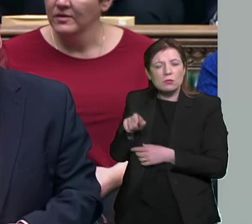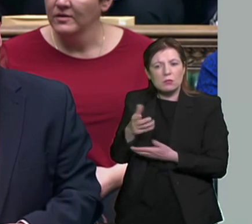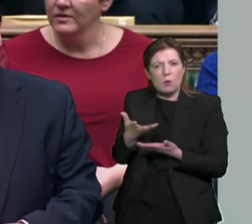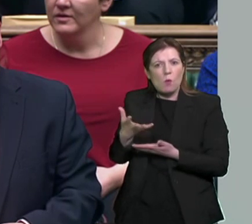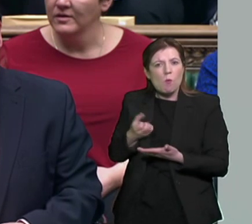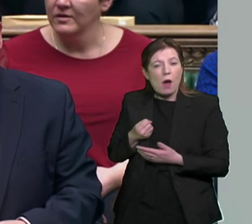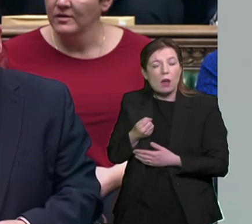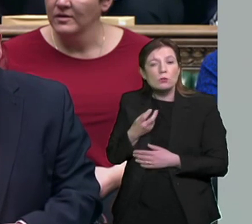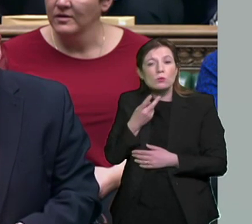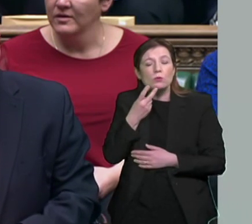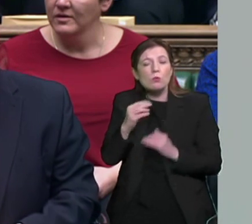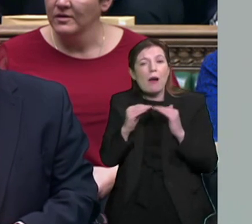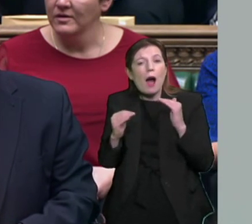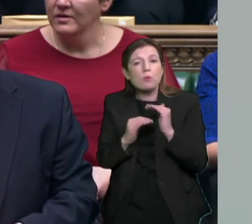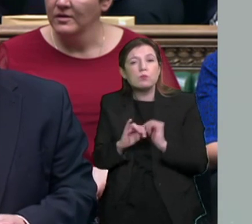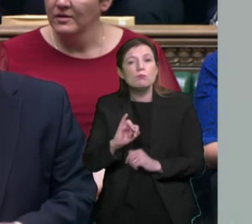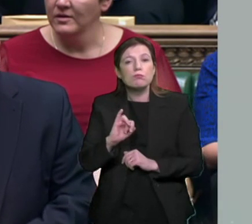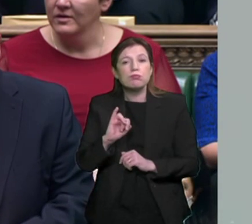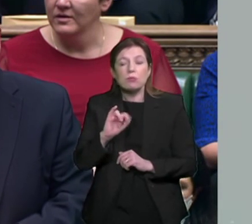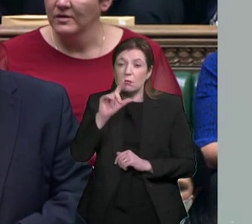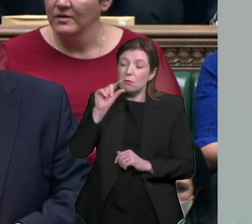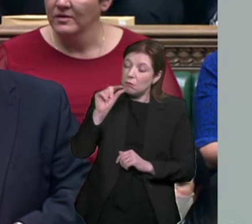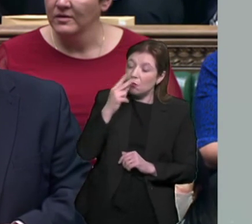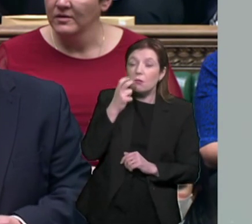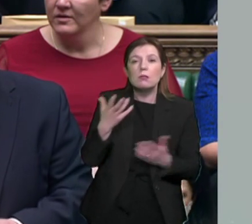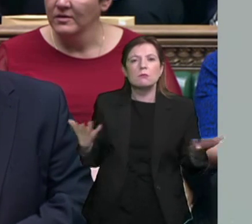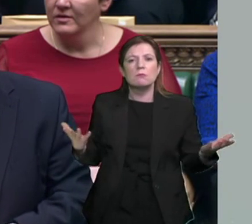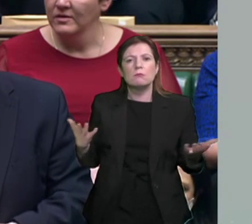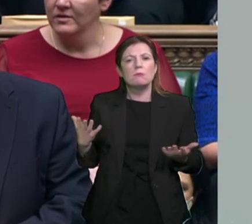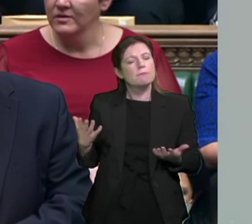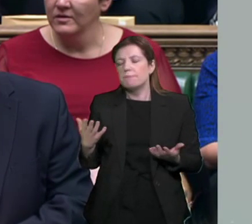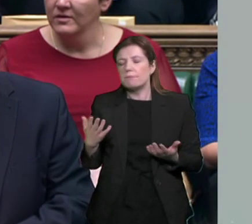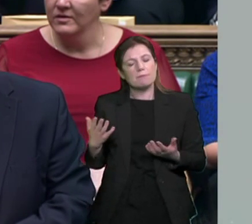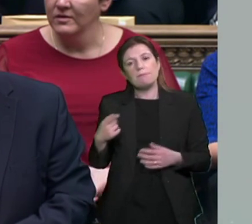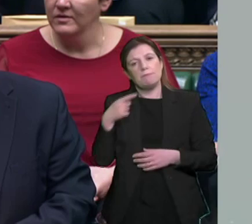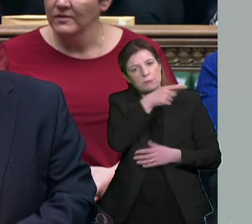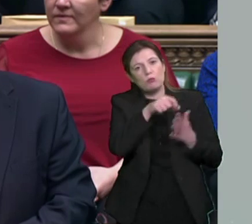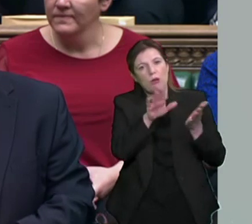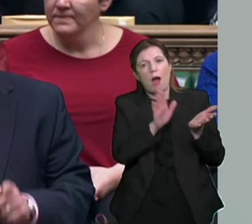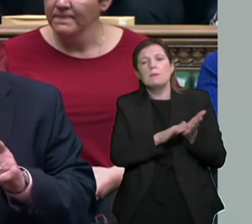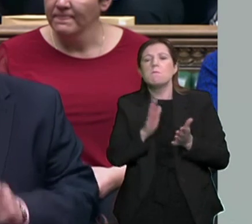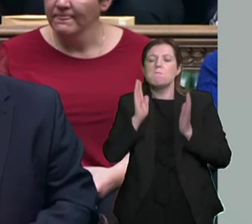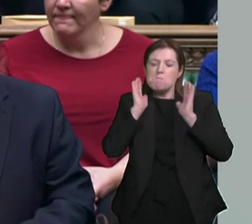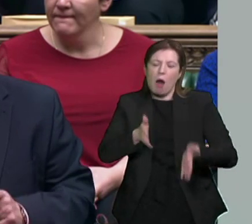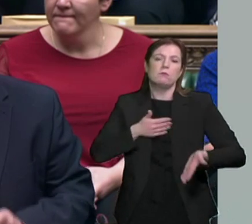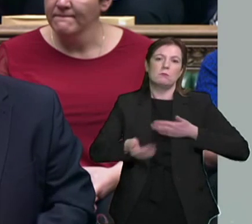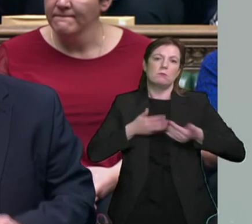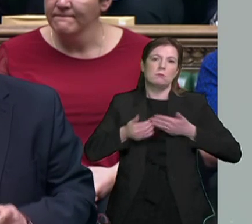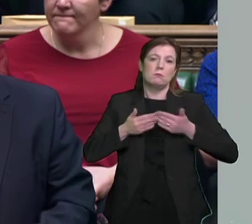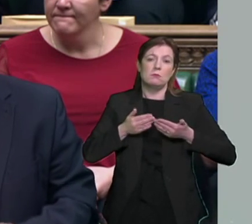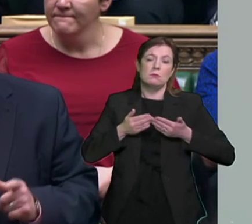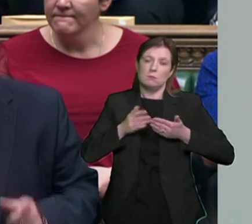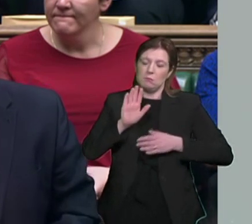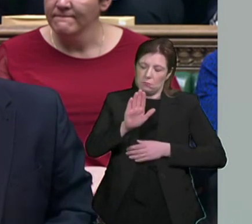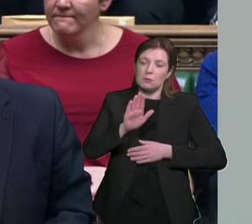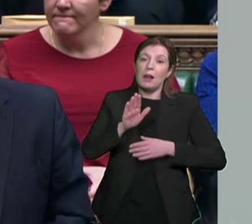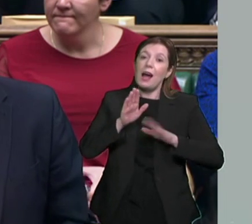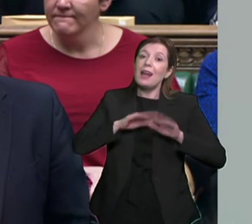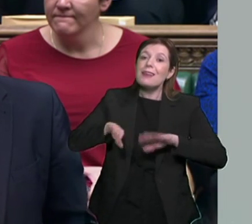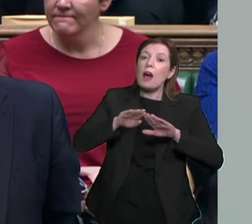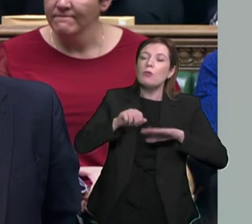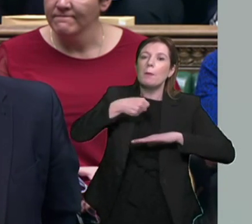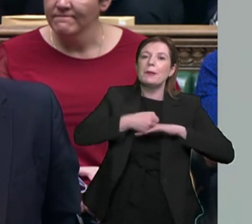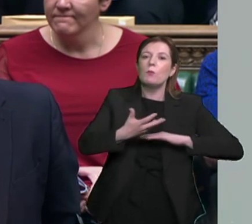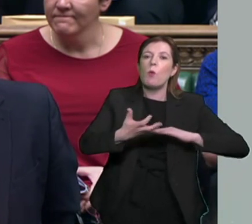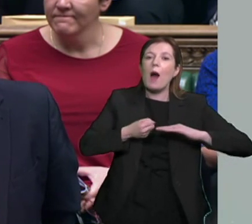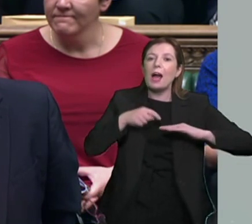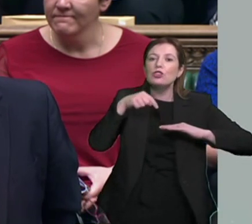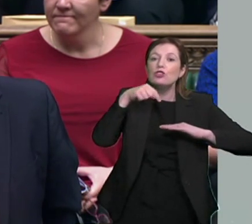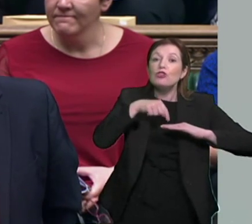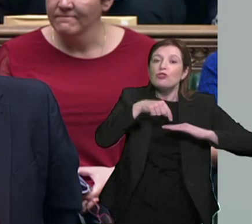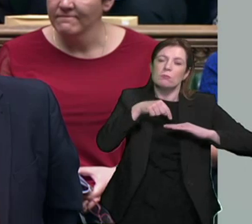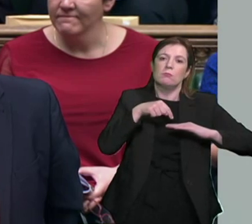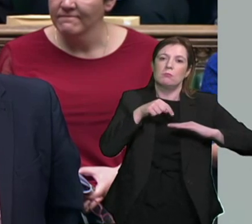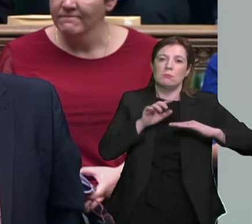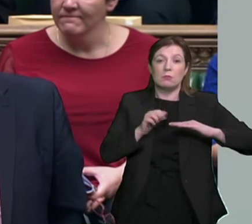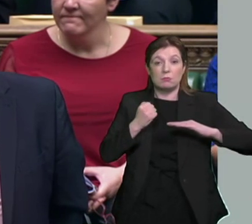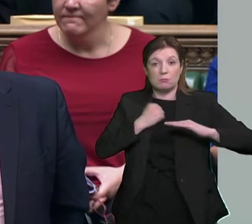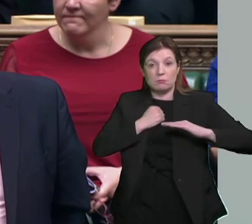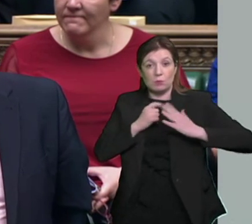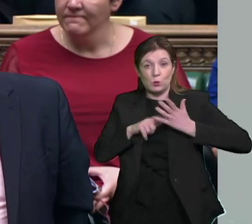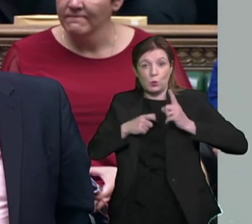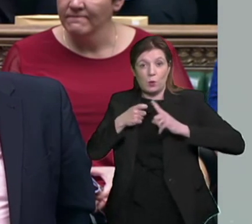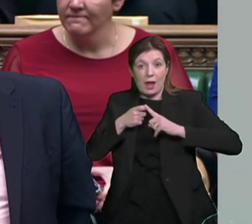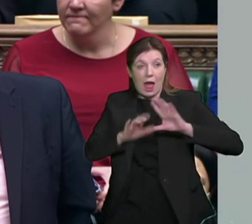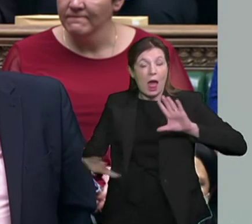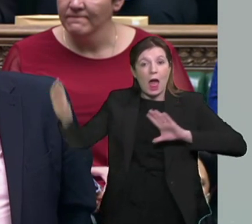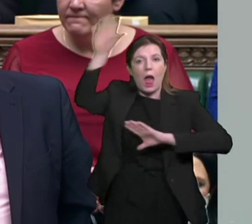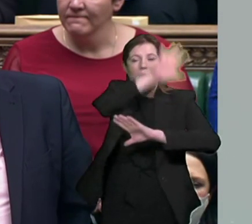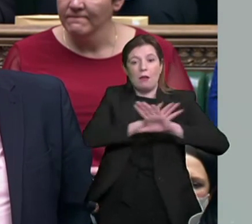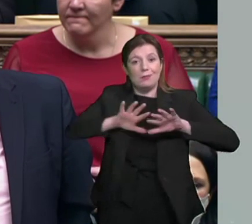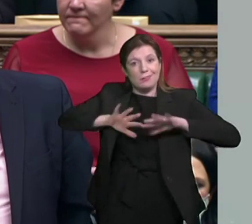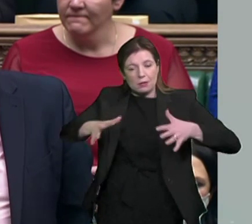The Prime Minister can pass an instrument now to close the loophole so that the national minimum wage applies on UK international routes.